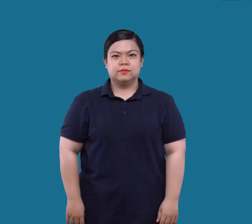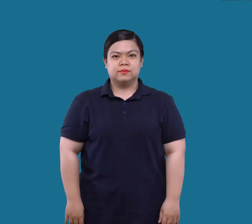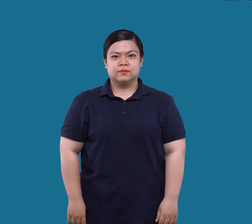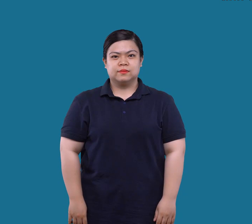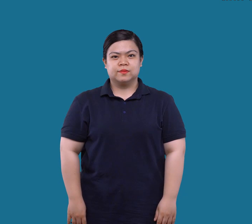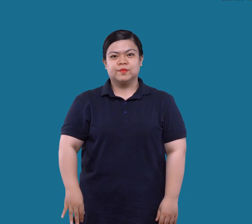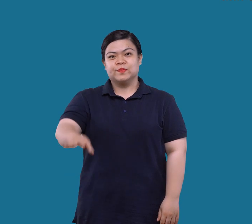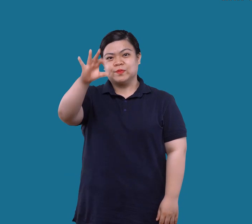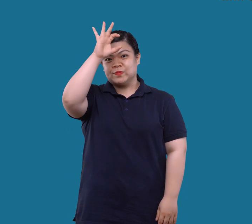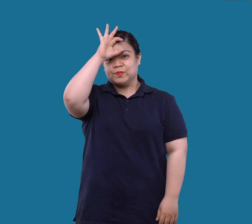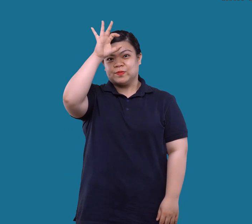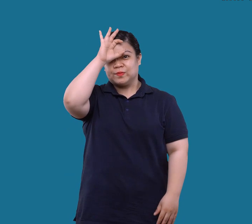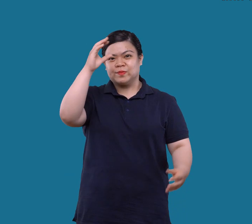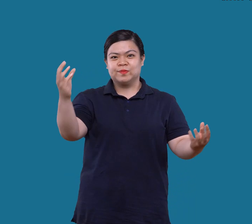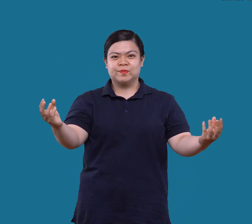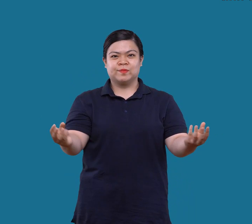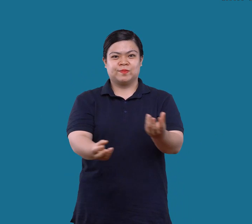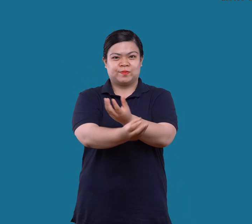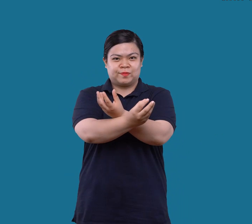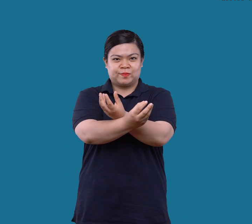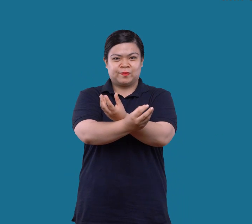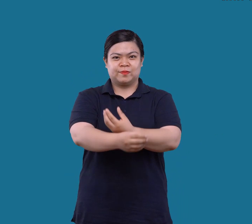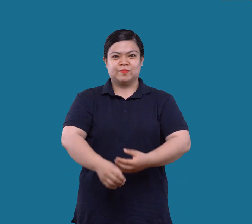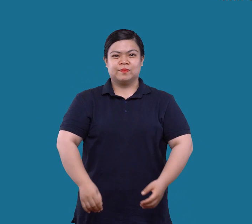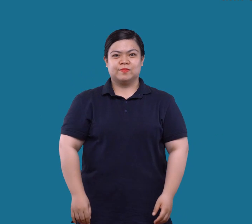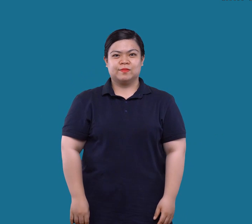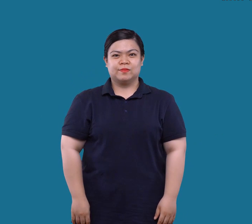tính chất giao hoán